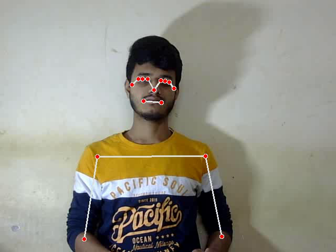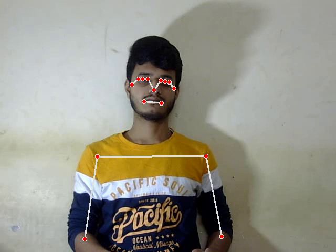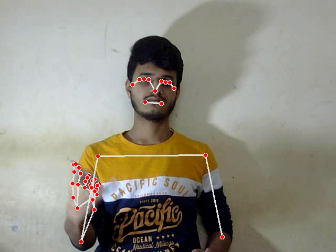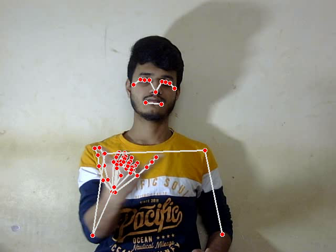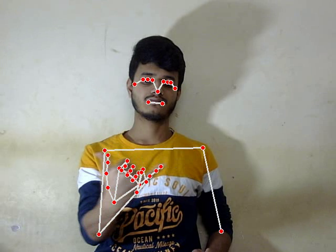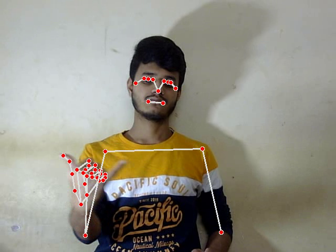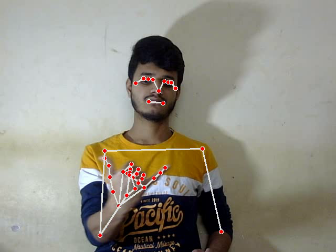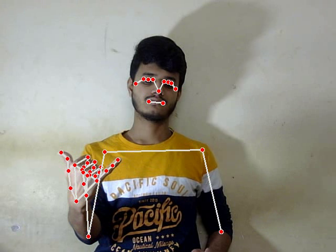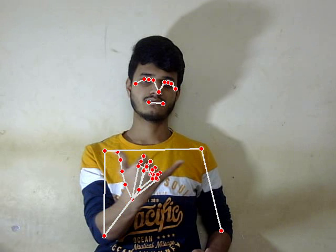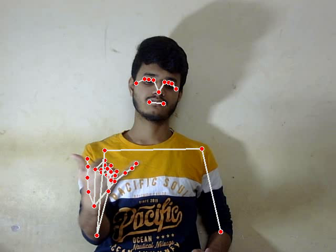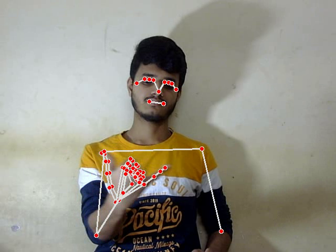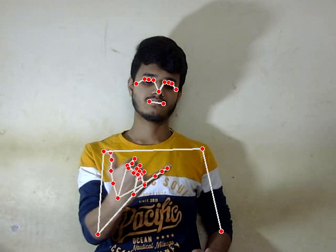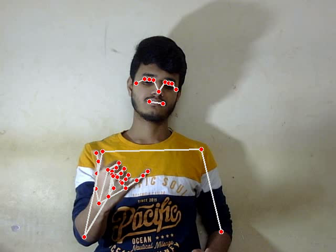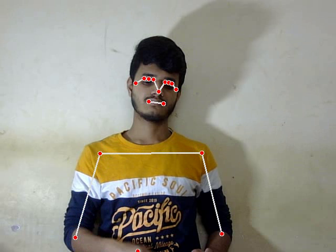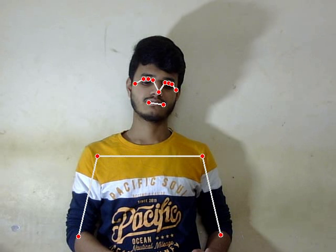same